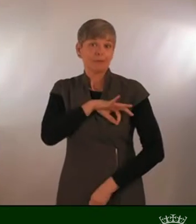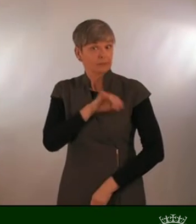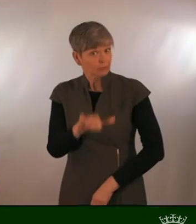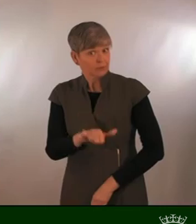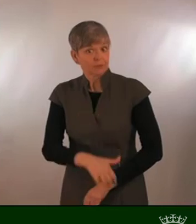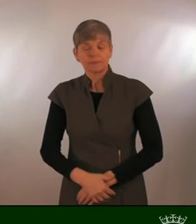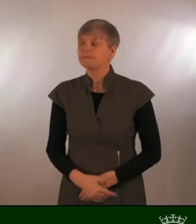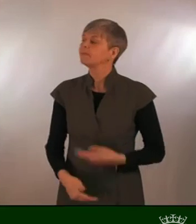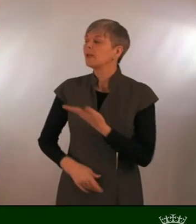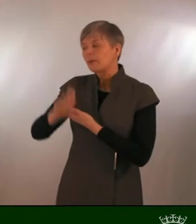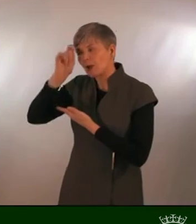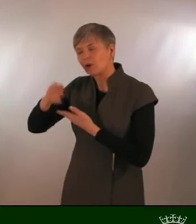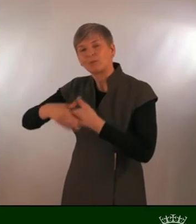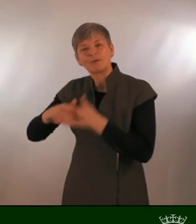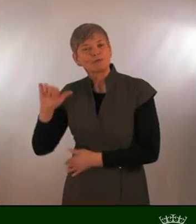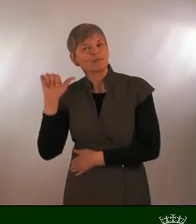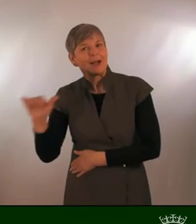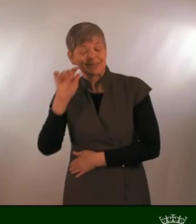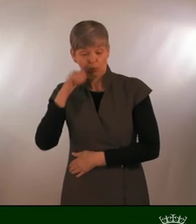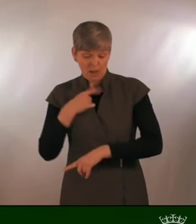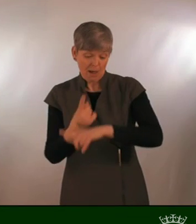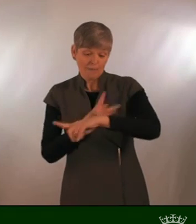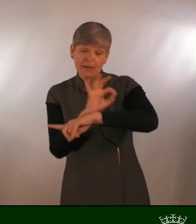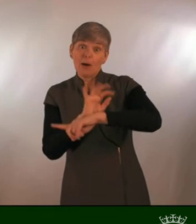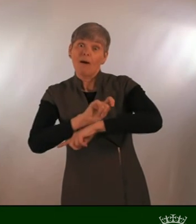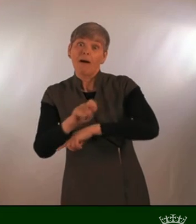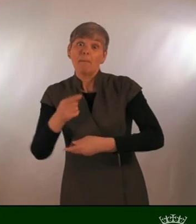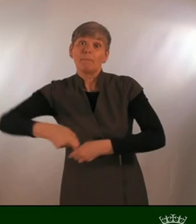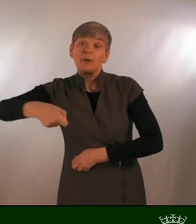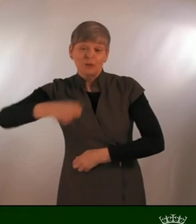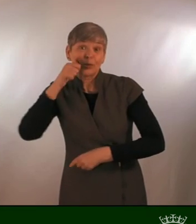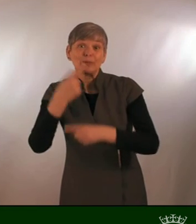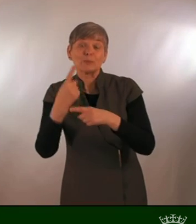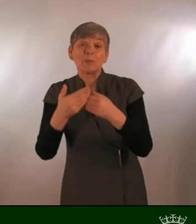My honourable Friend is spot-on, and he will be hearing more about that in just half an hour’s time.